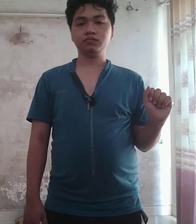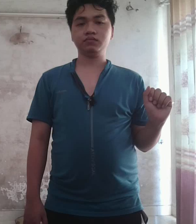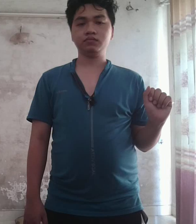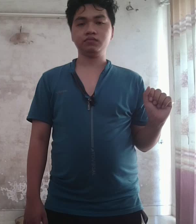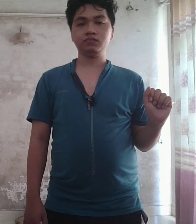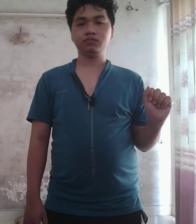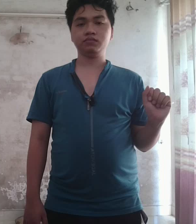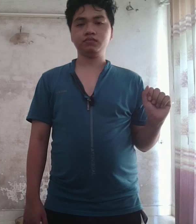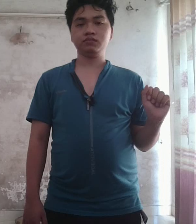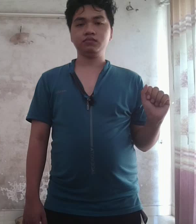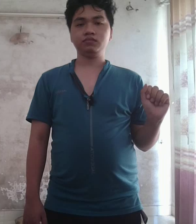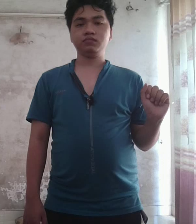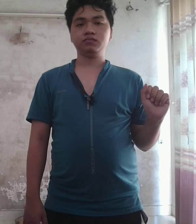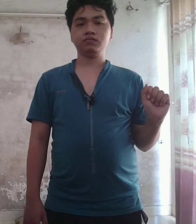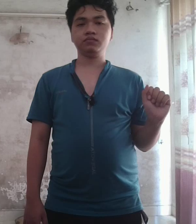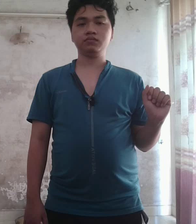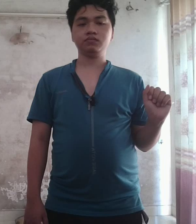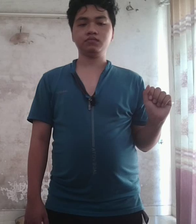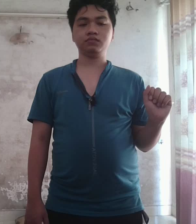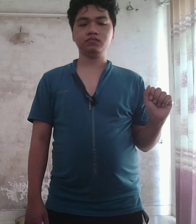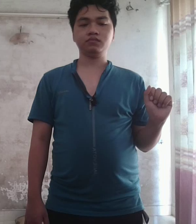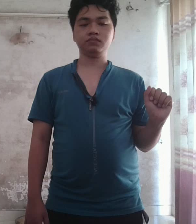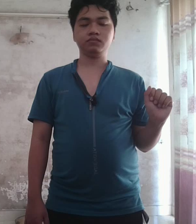a